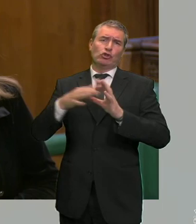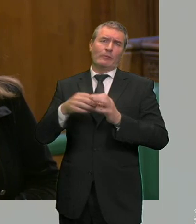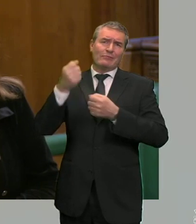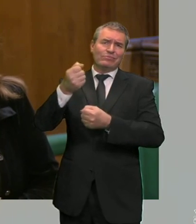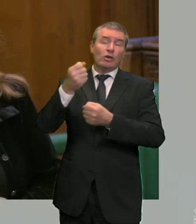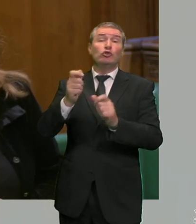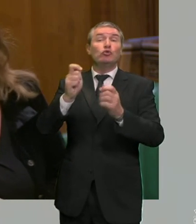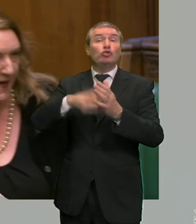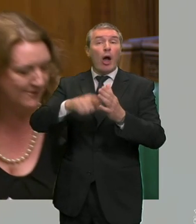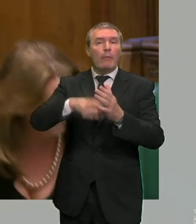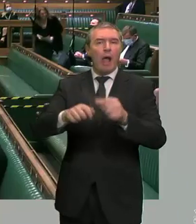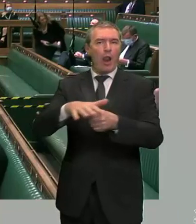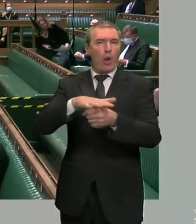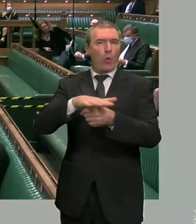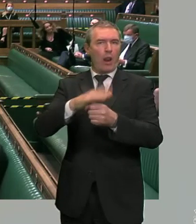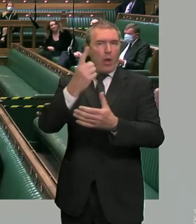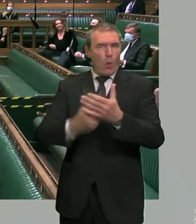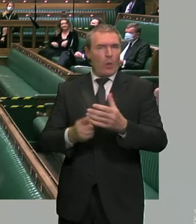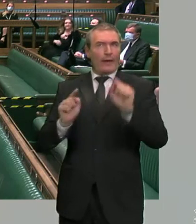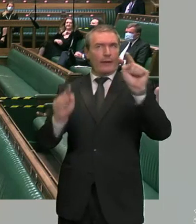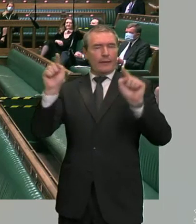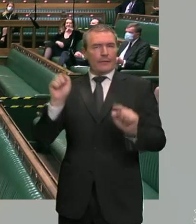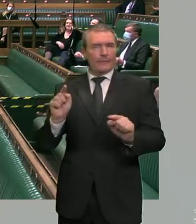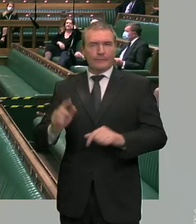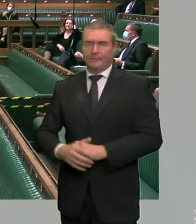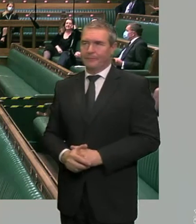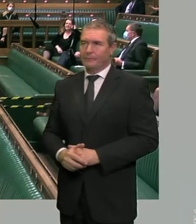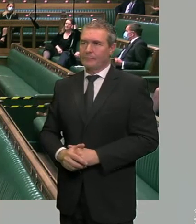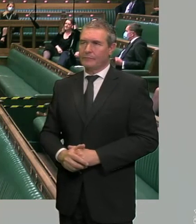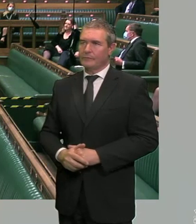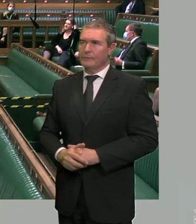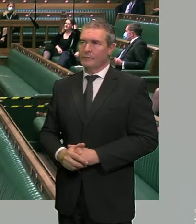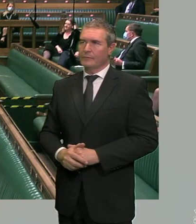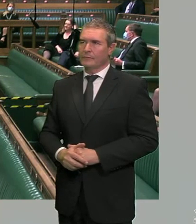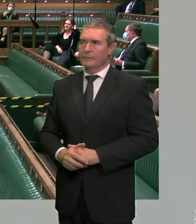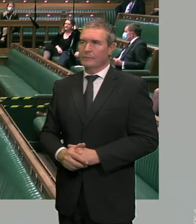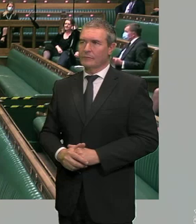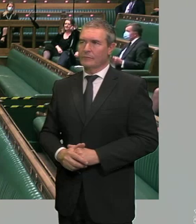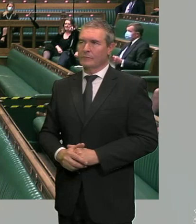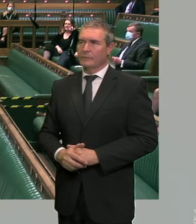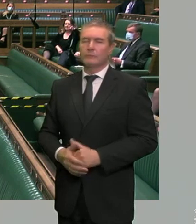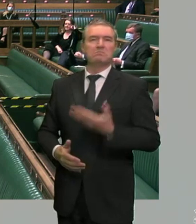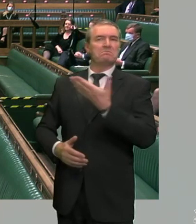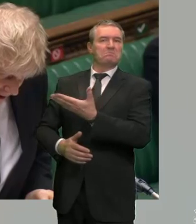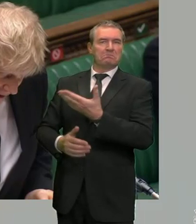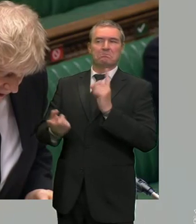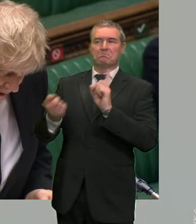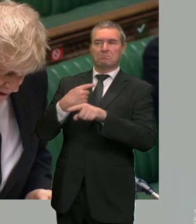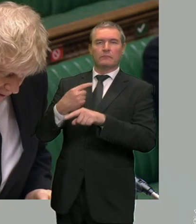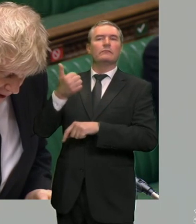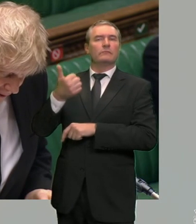Will my right honourable Friend join me in a campaign to shop local as we come out of lockdown?